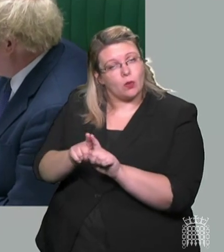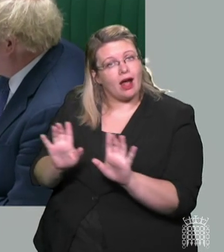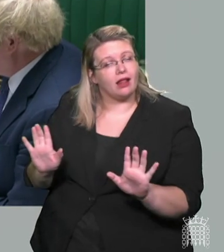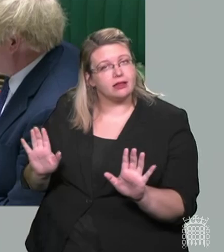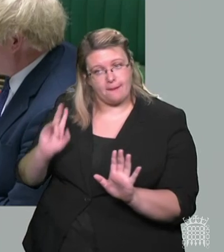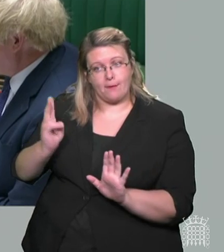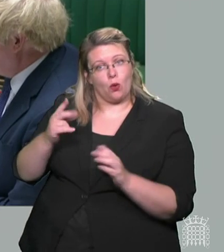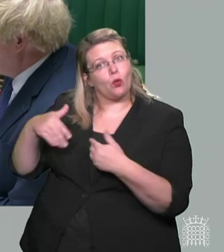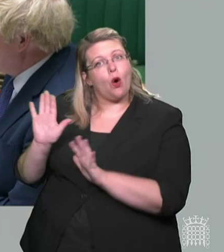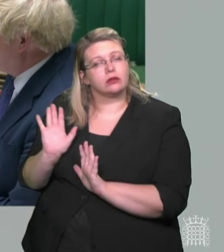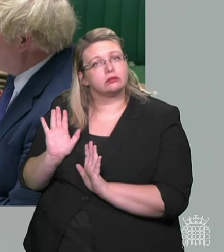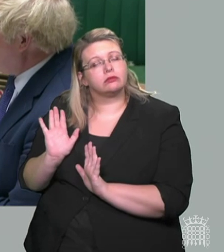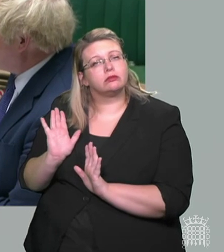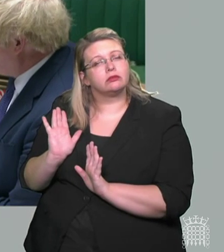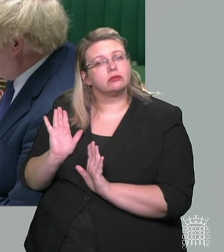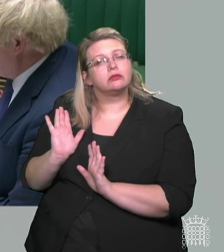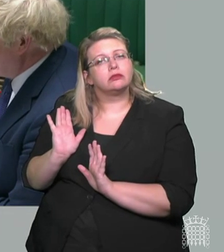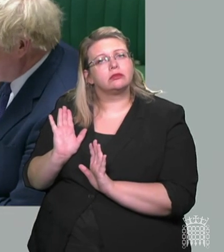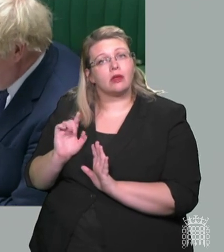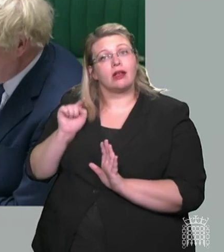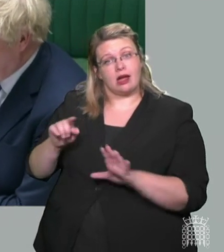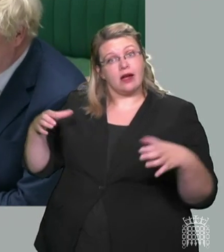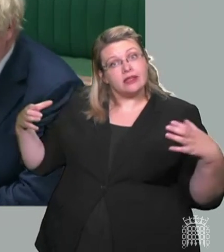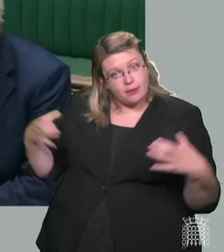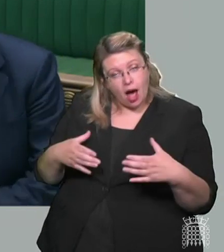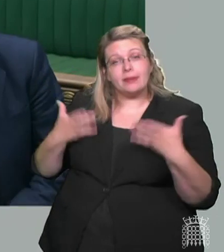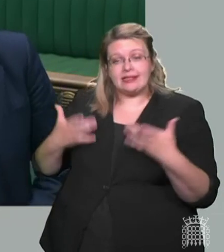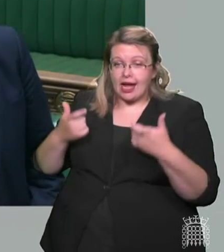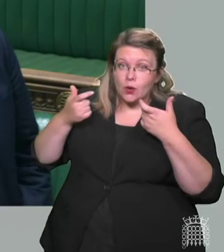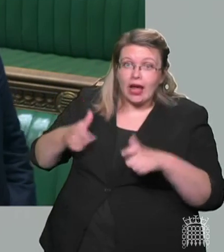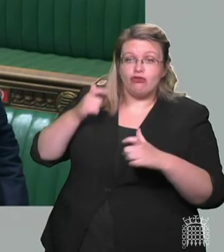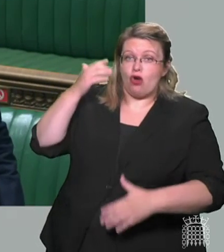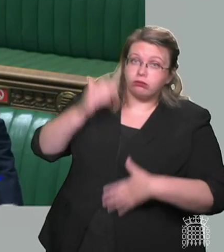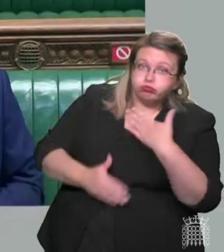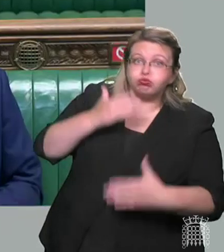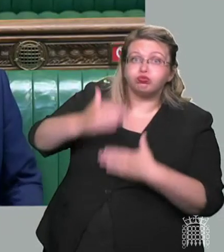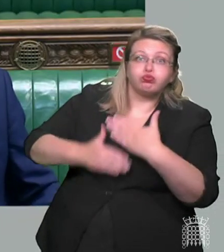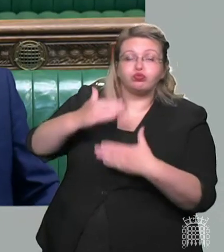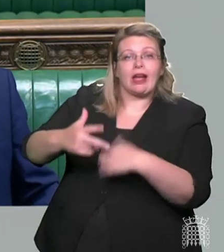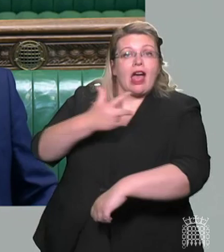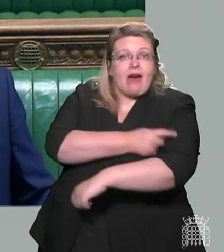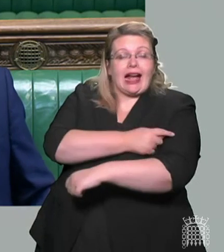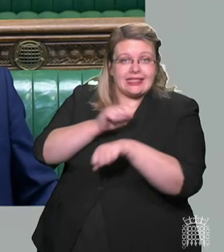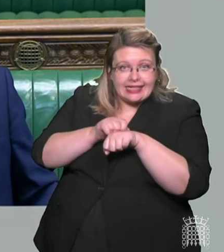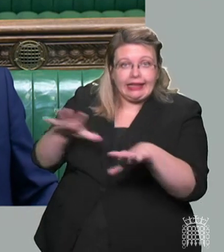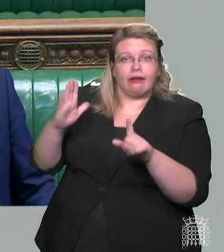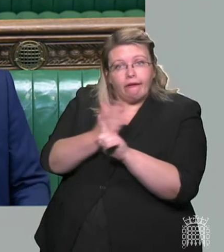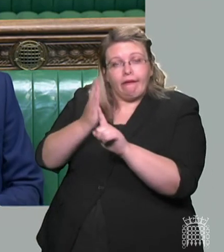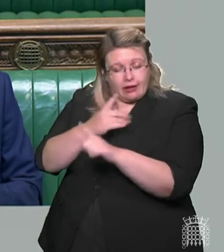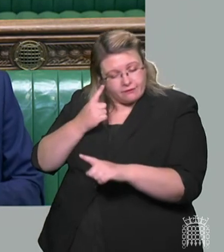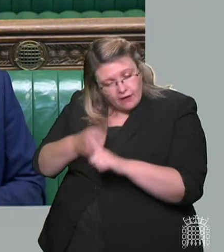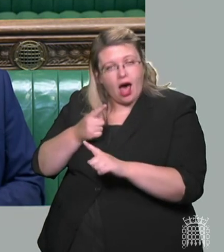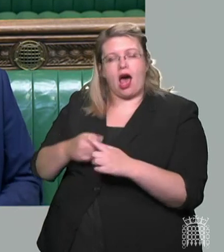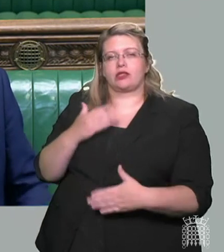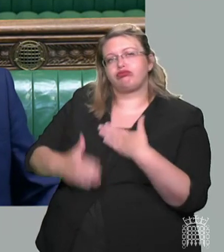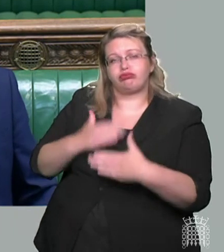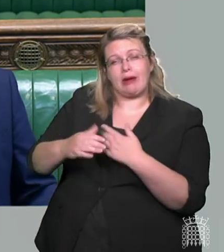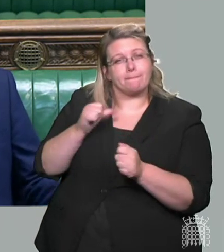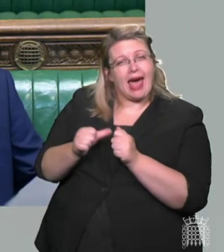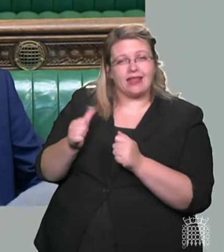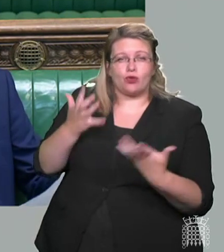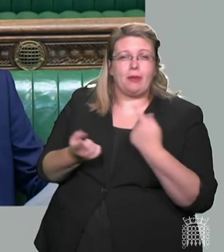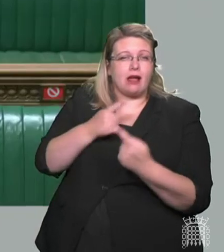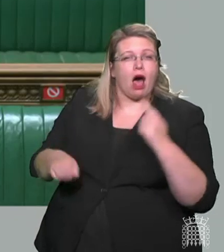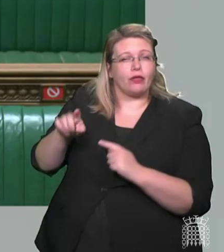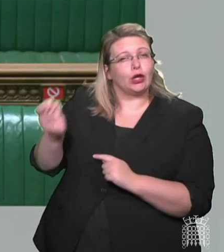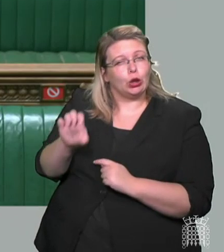What that continuity means is that that Department is getting on with the fastest vaccine roll-out of any European country.